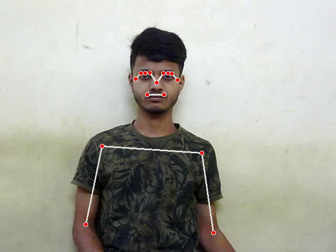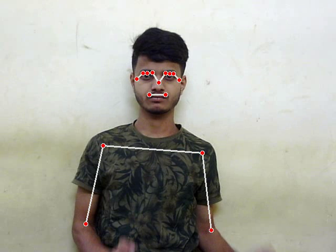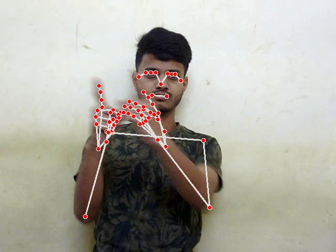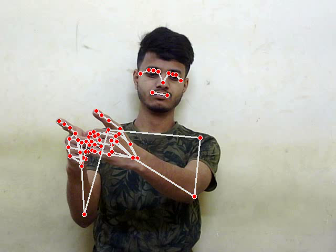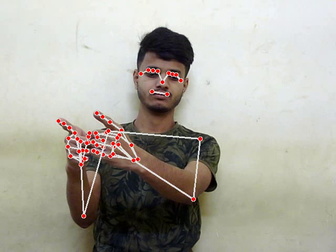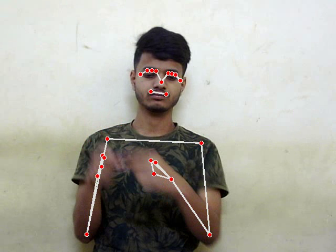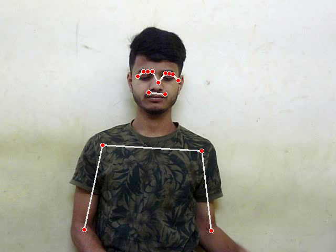go